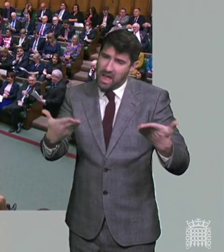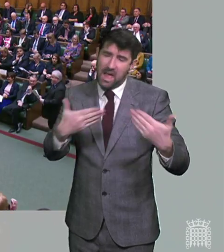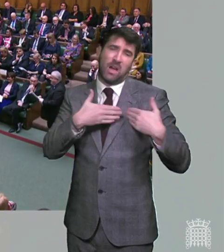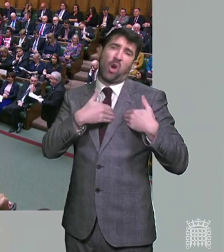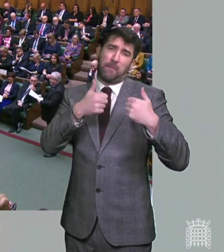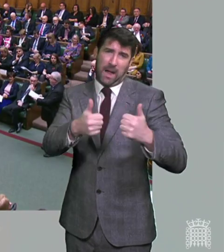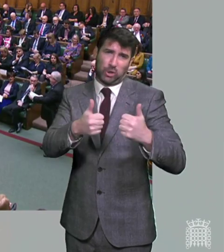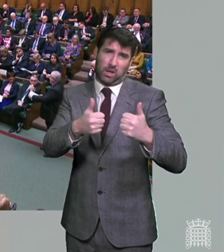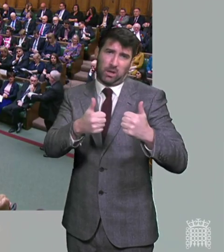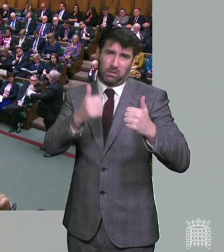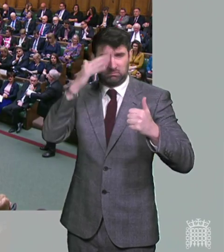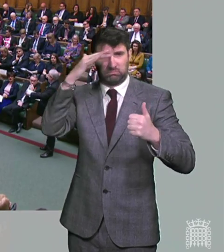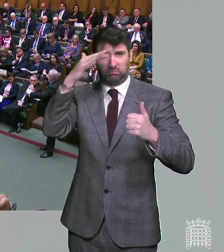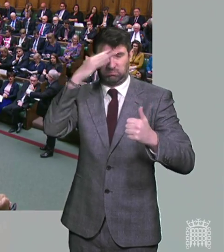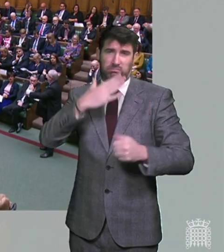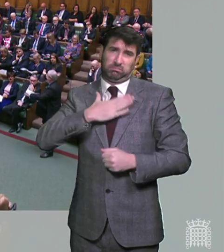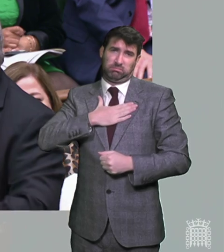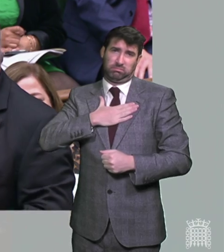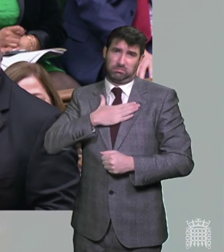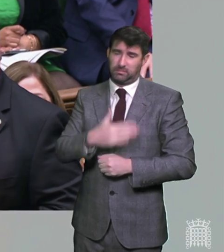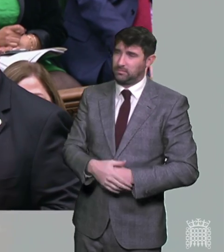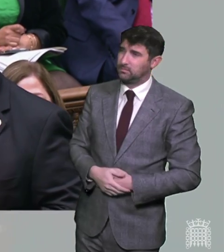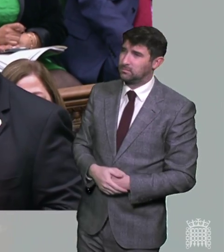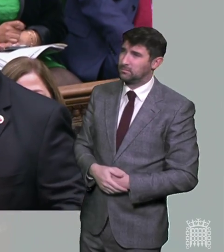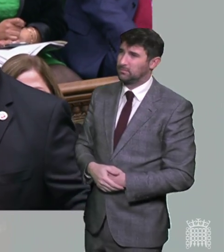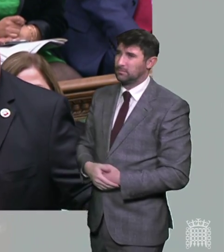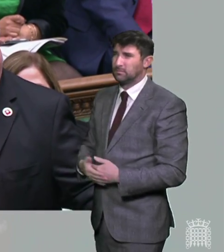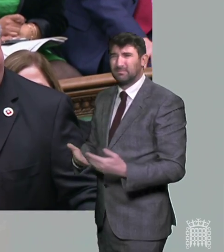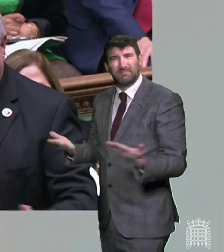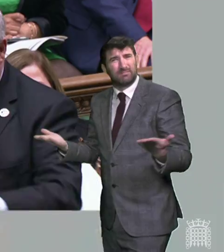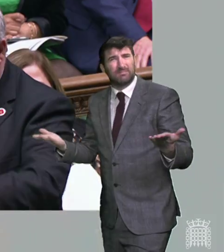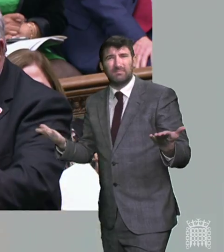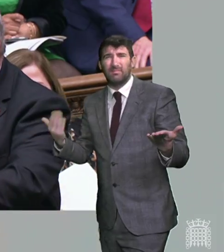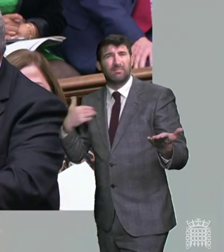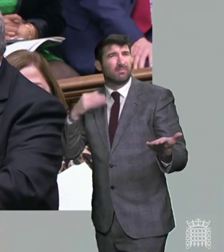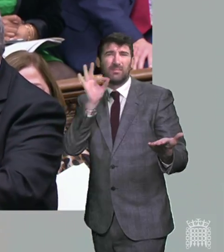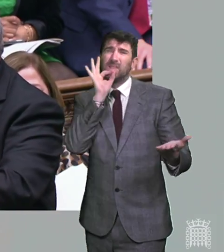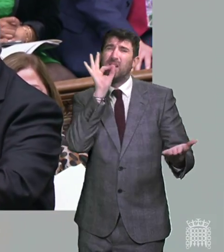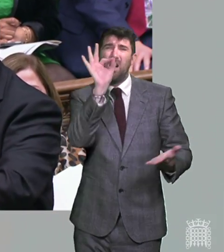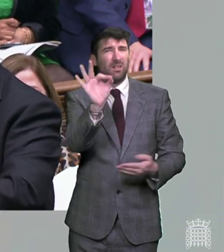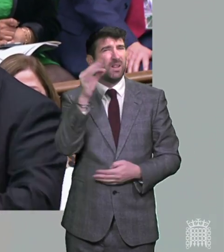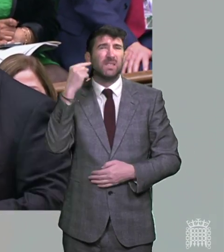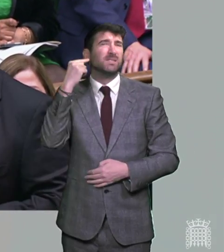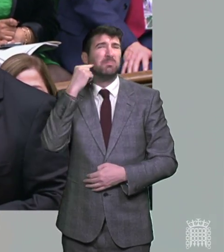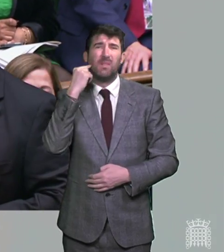It was a very simple question. I asked the Prime Minister to reiterate what he promised just five months ago.